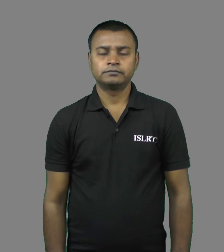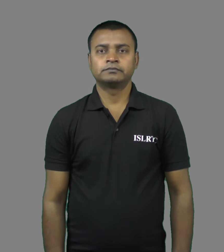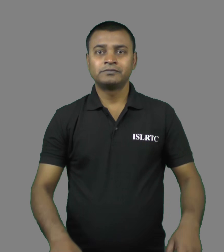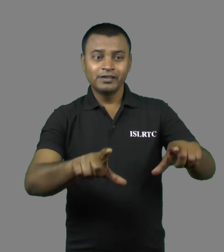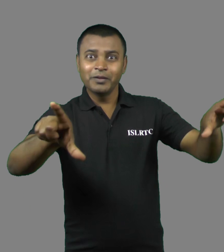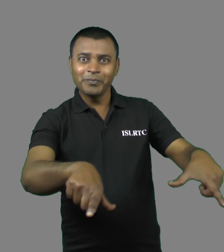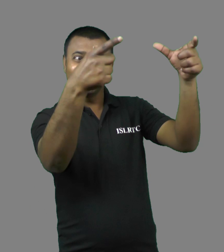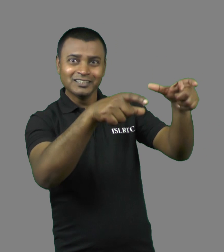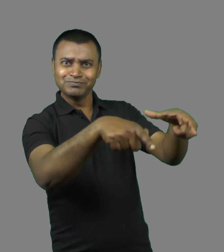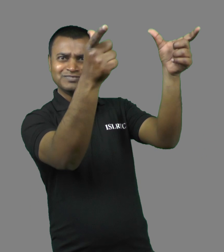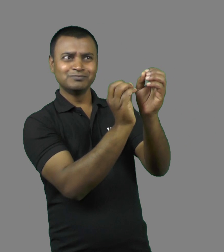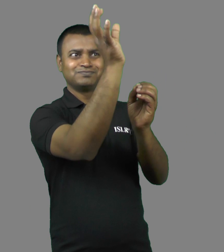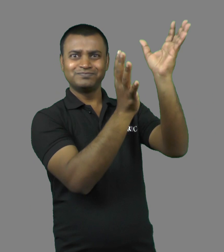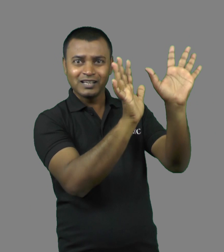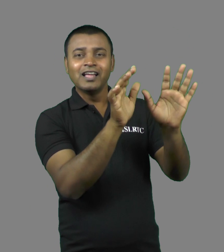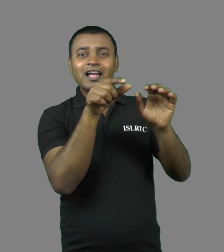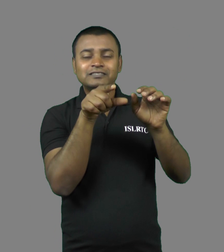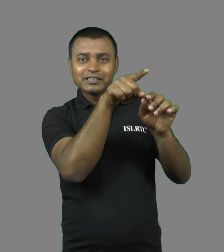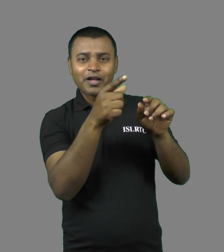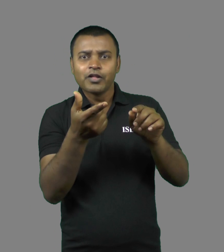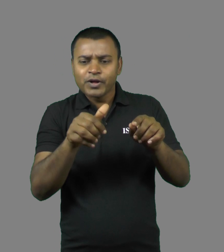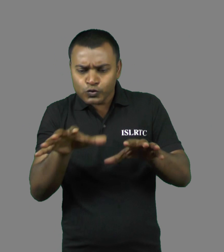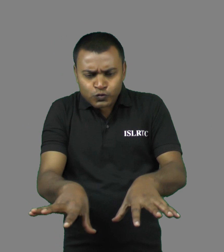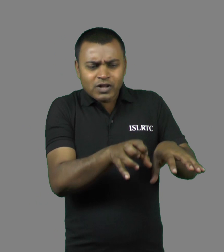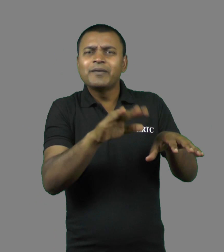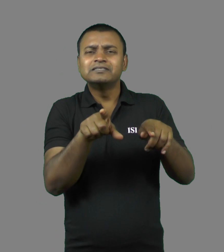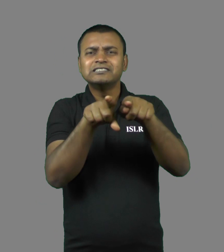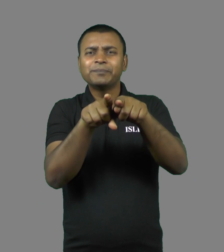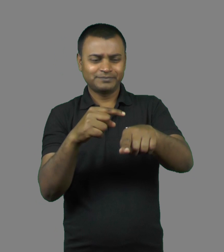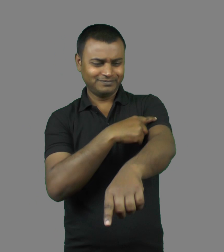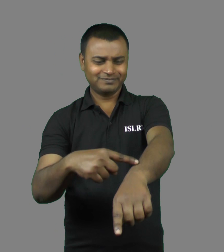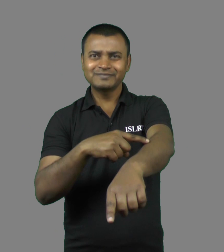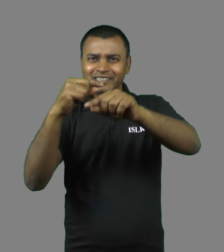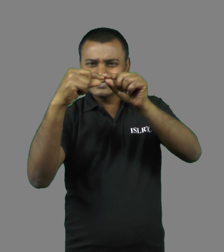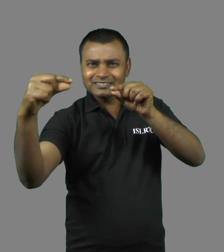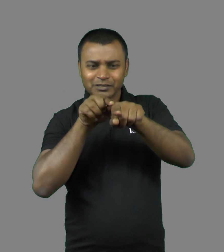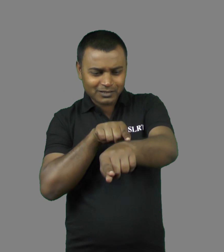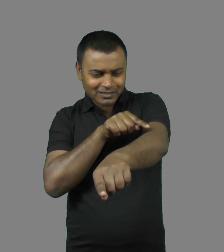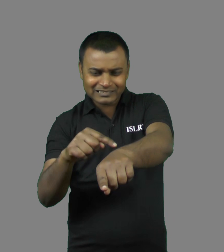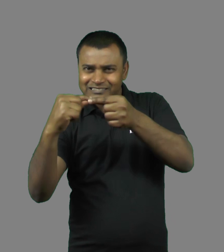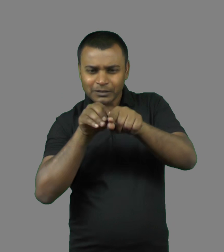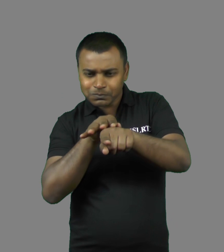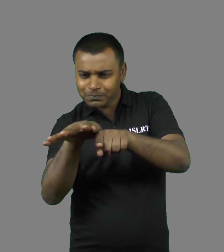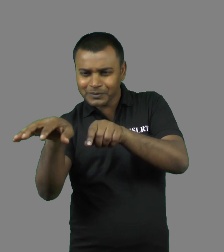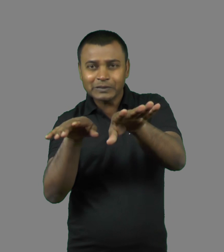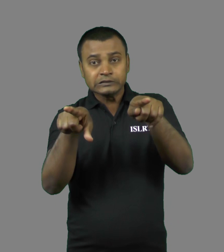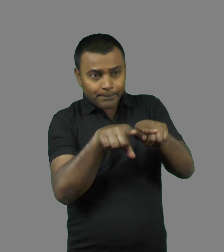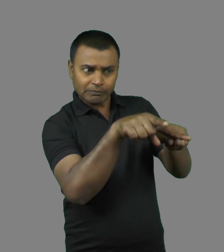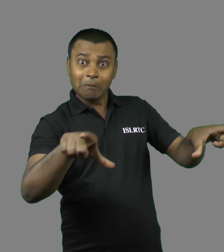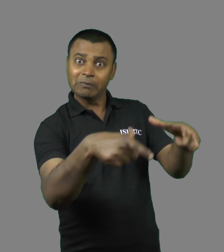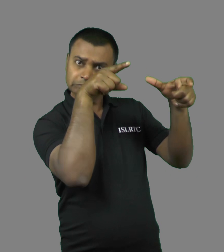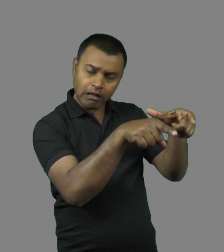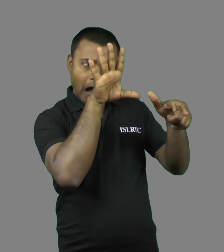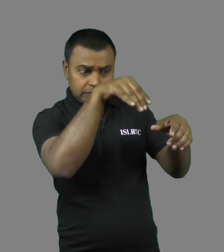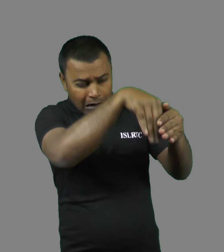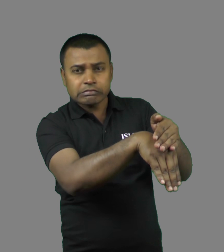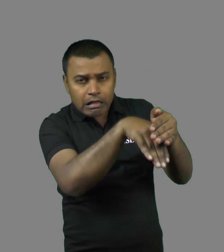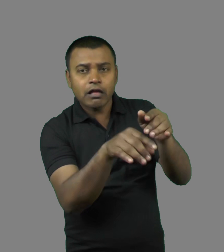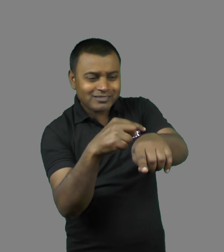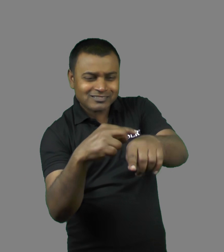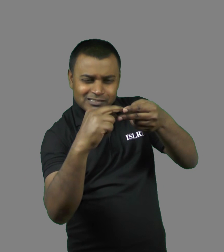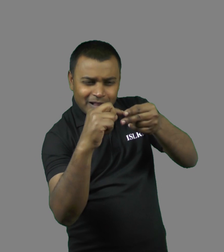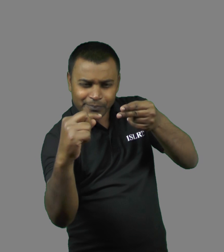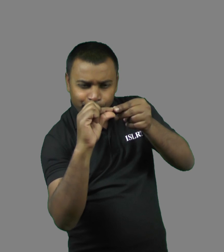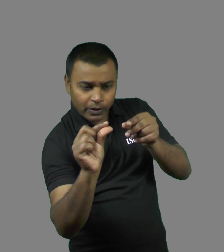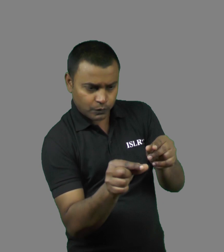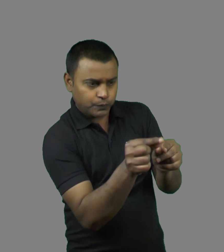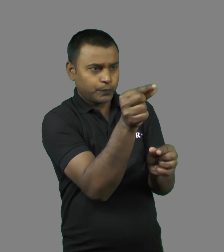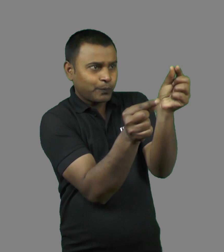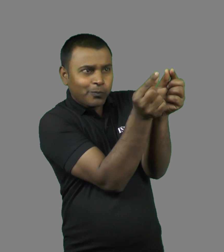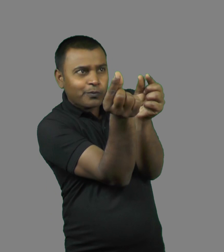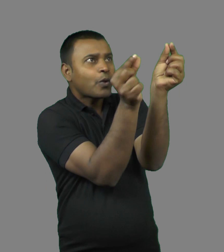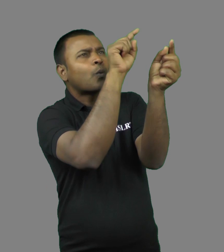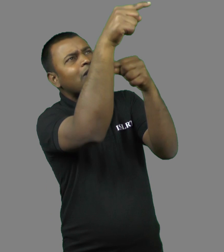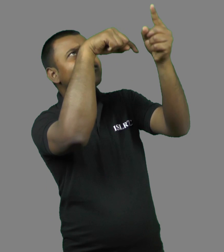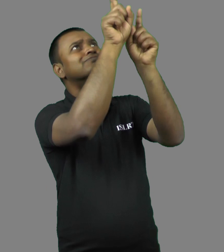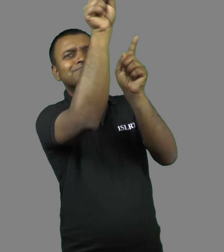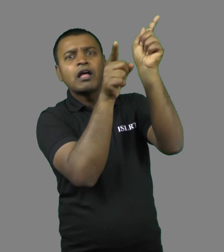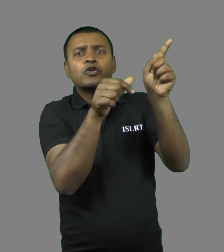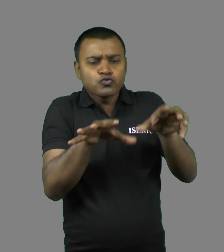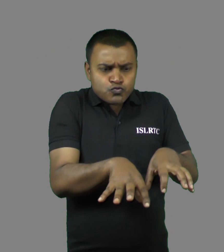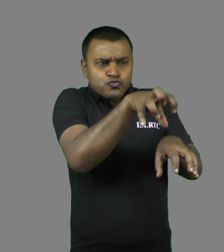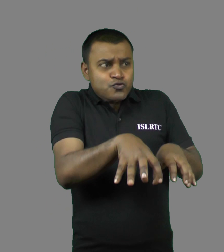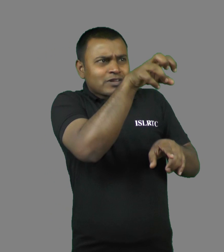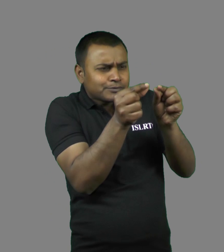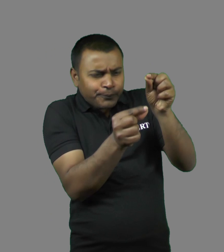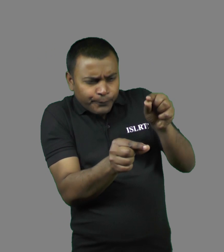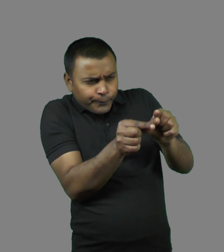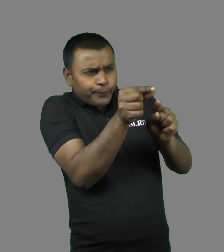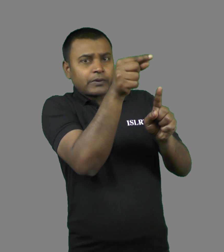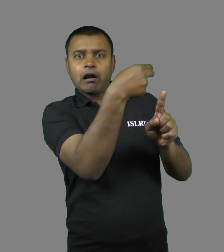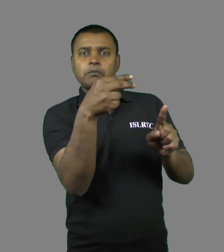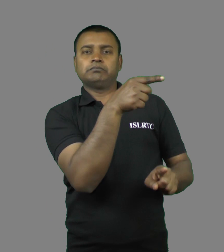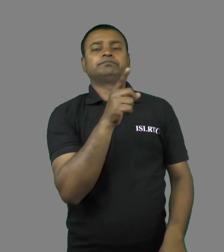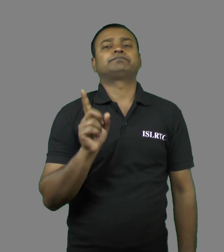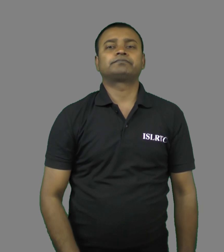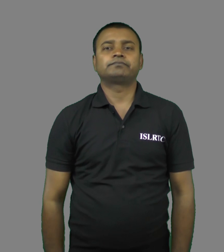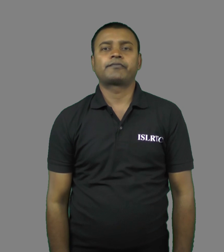Path of Movement